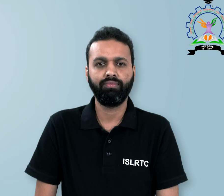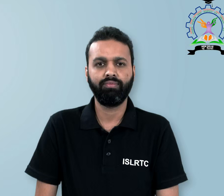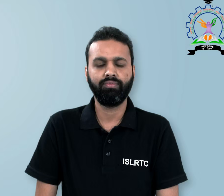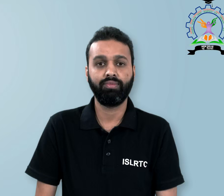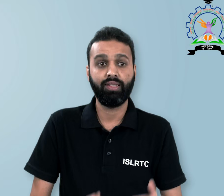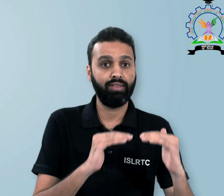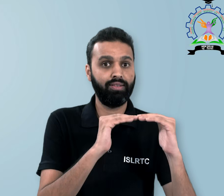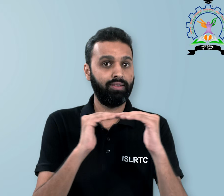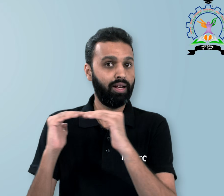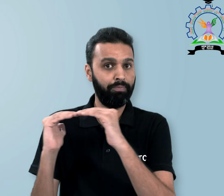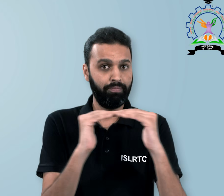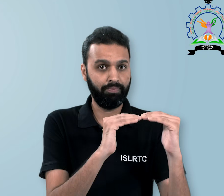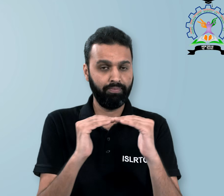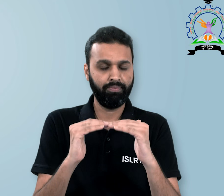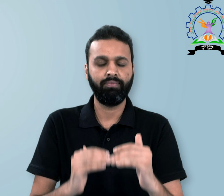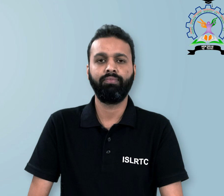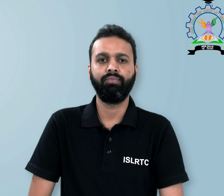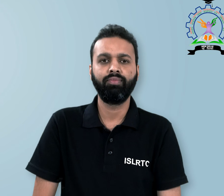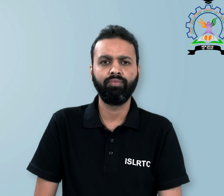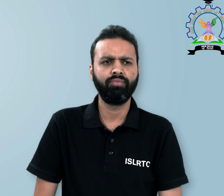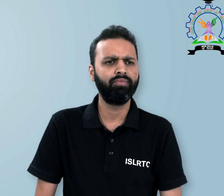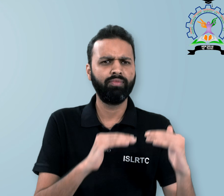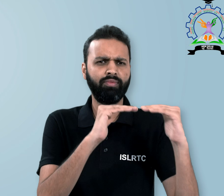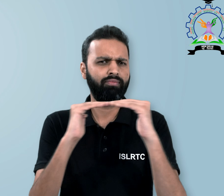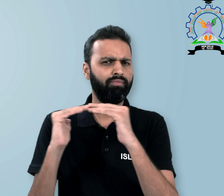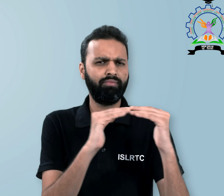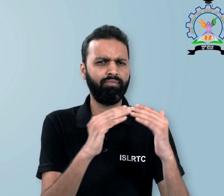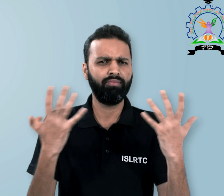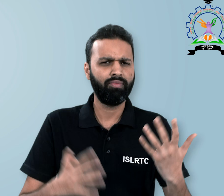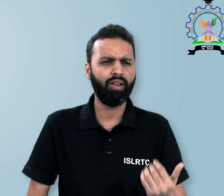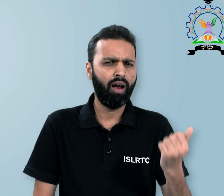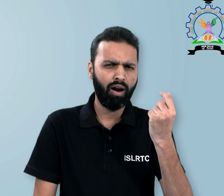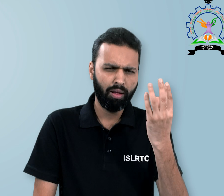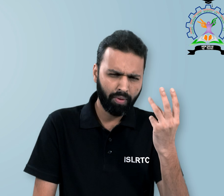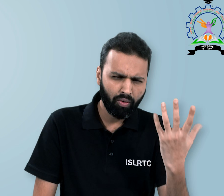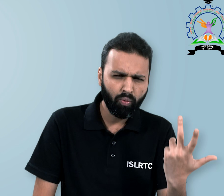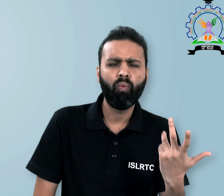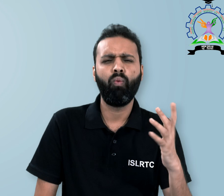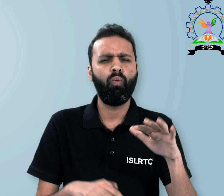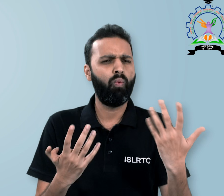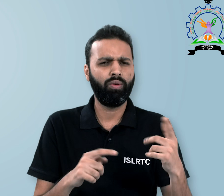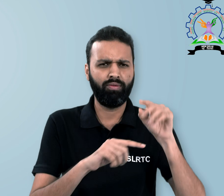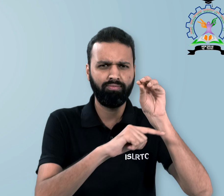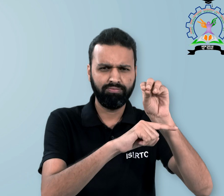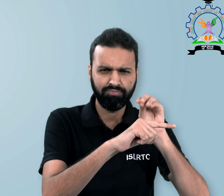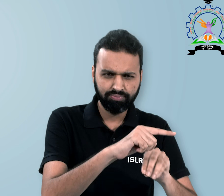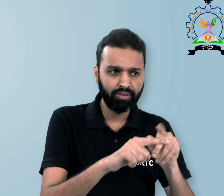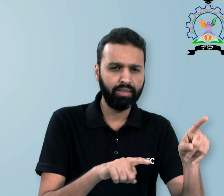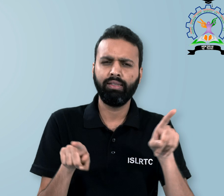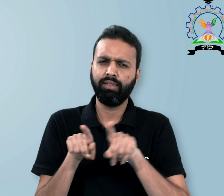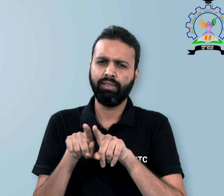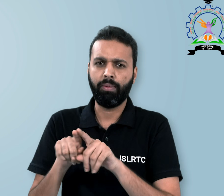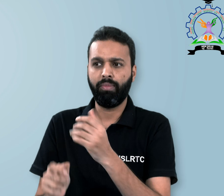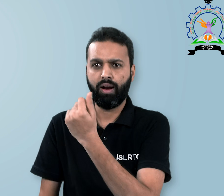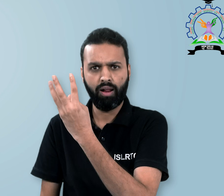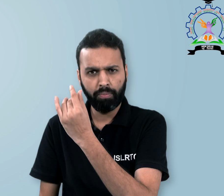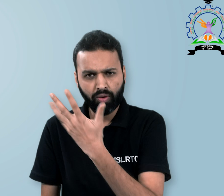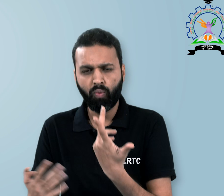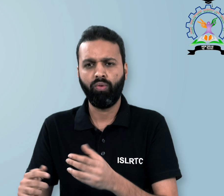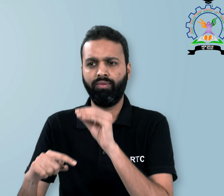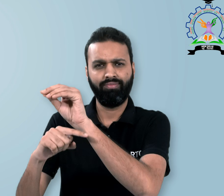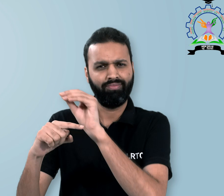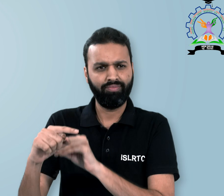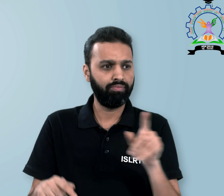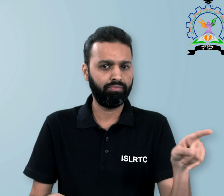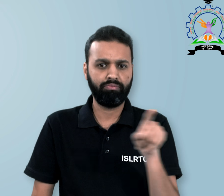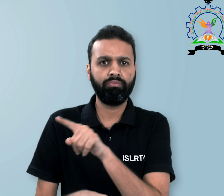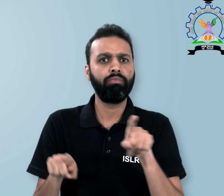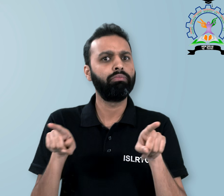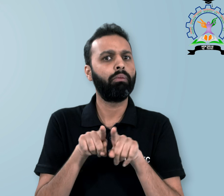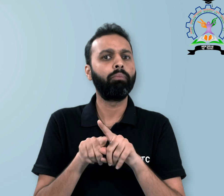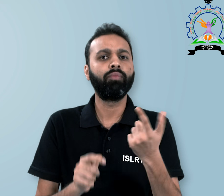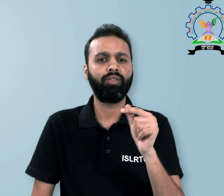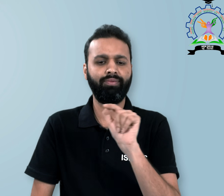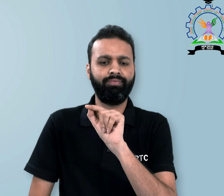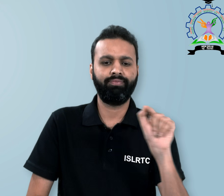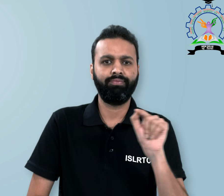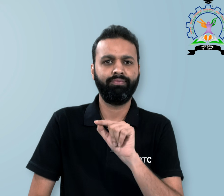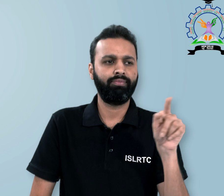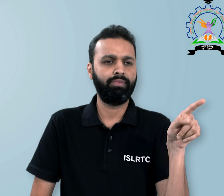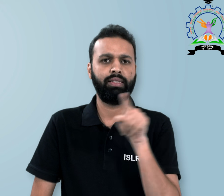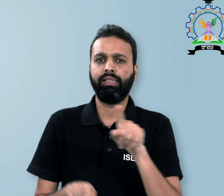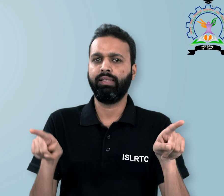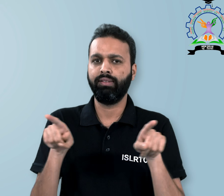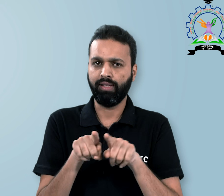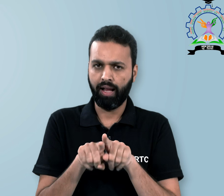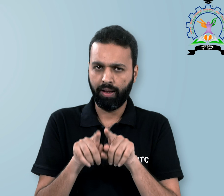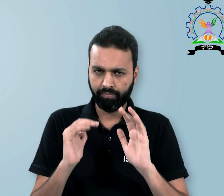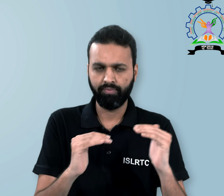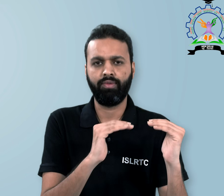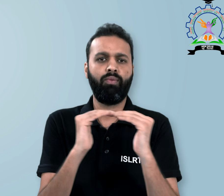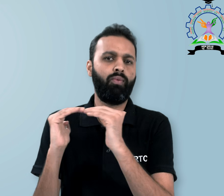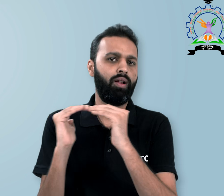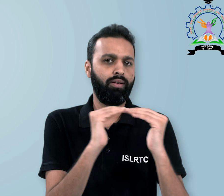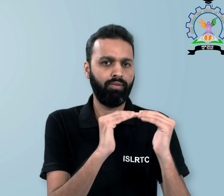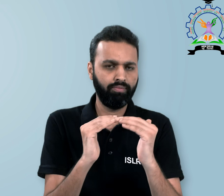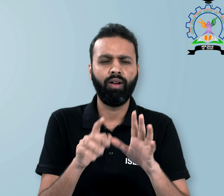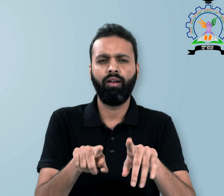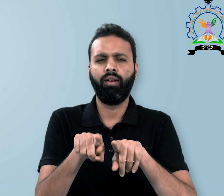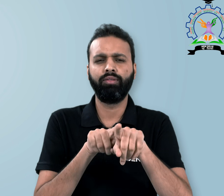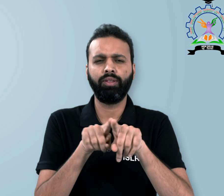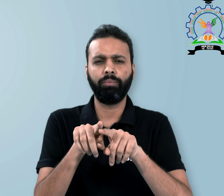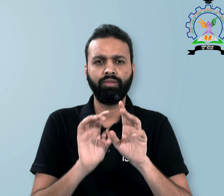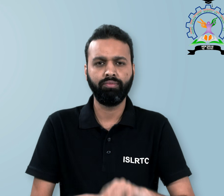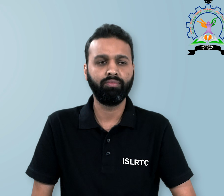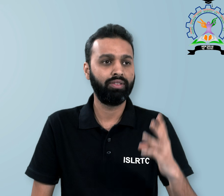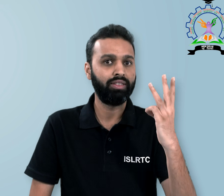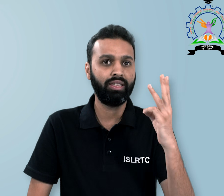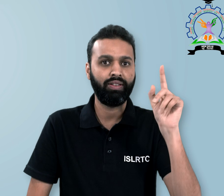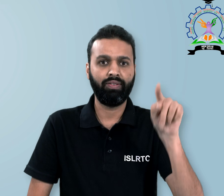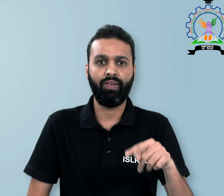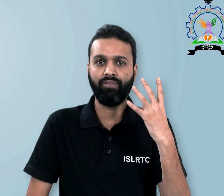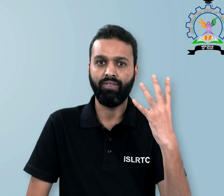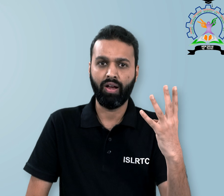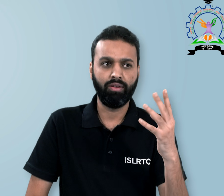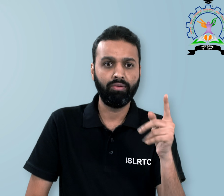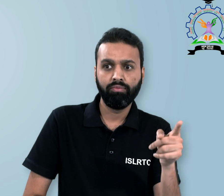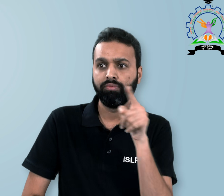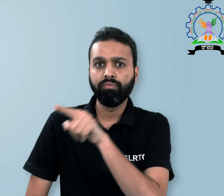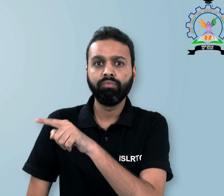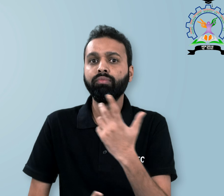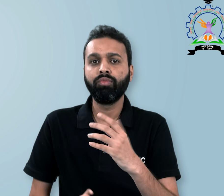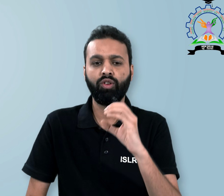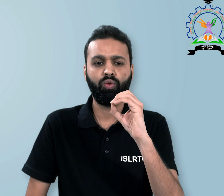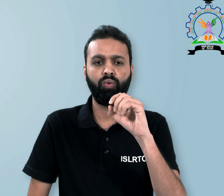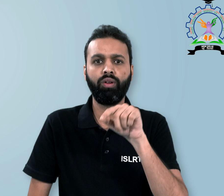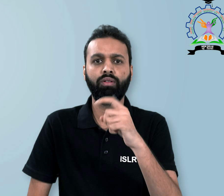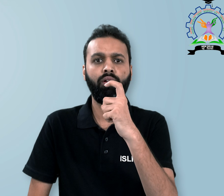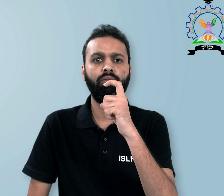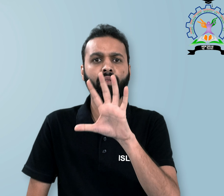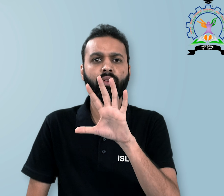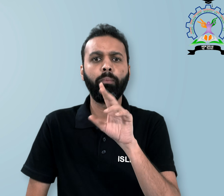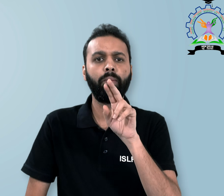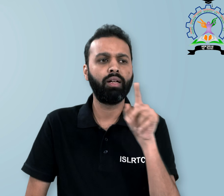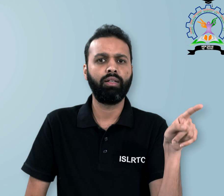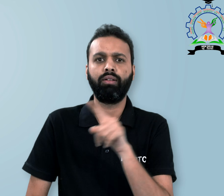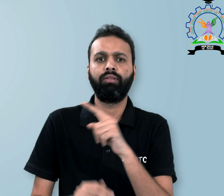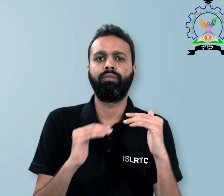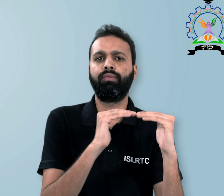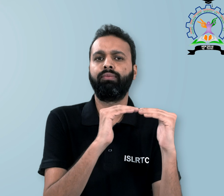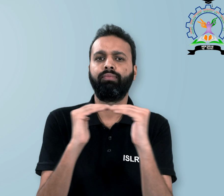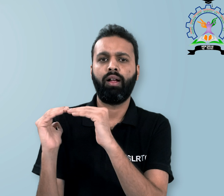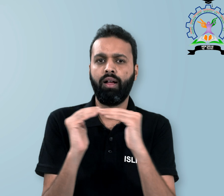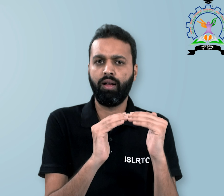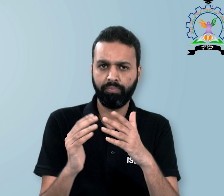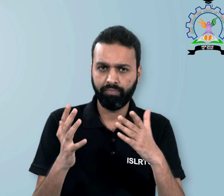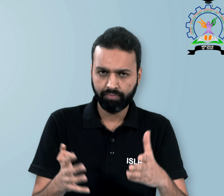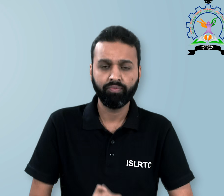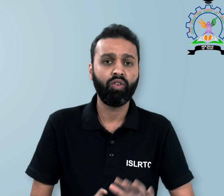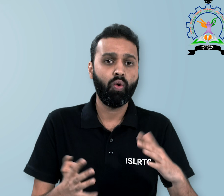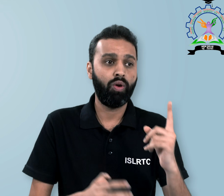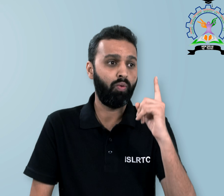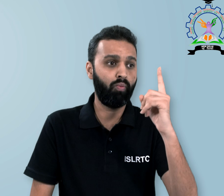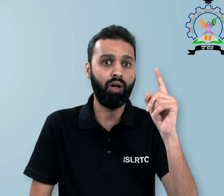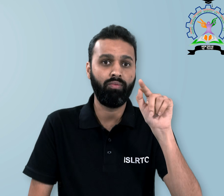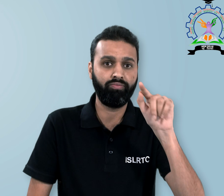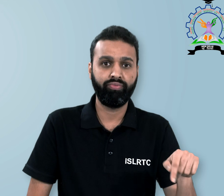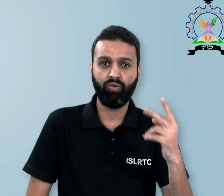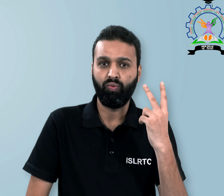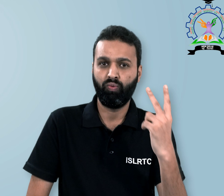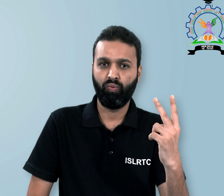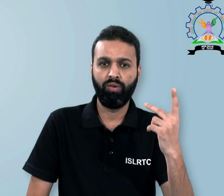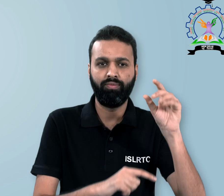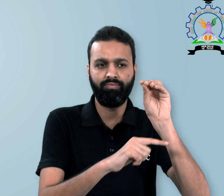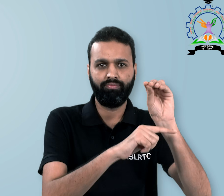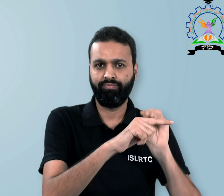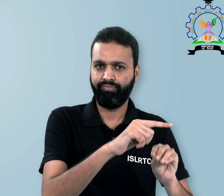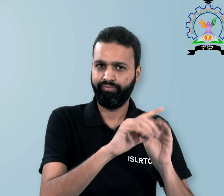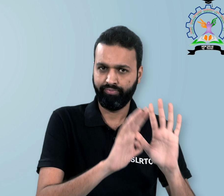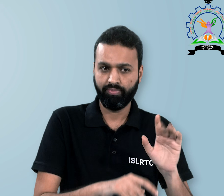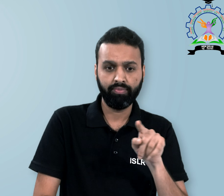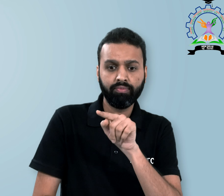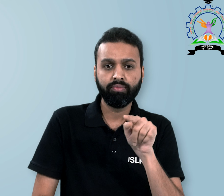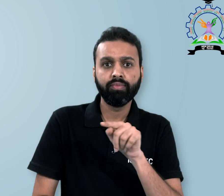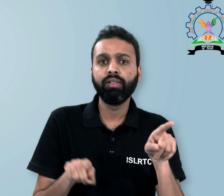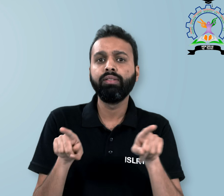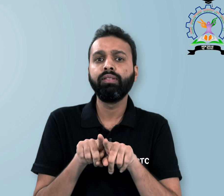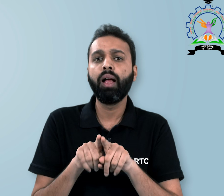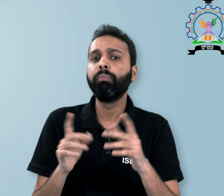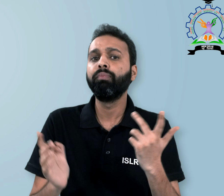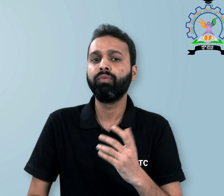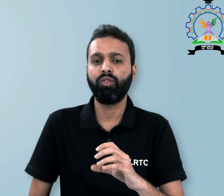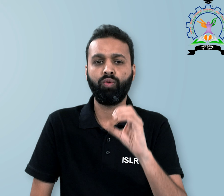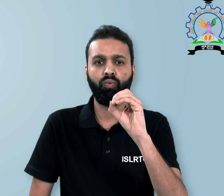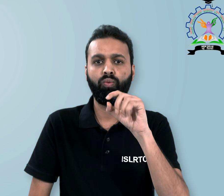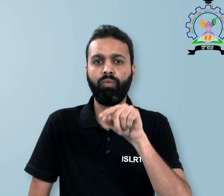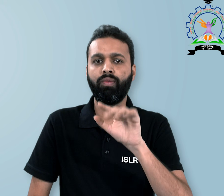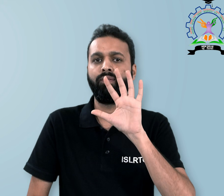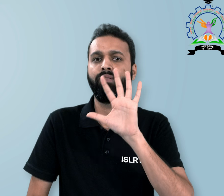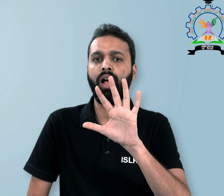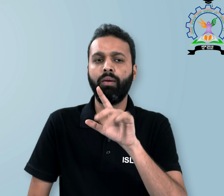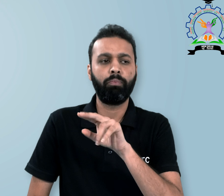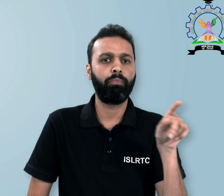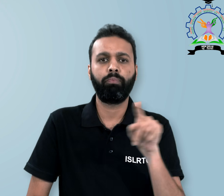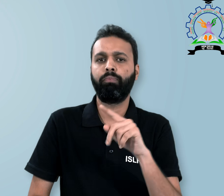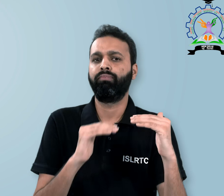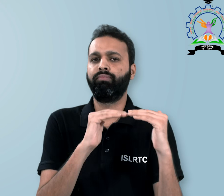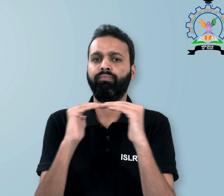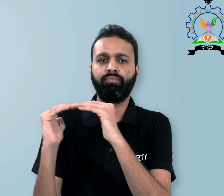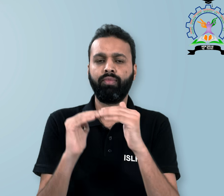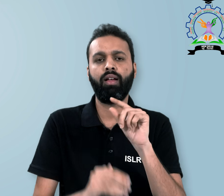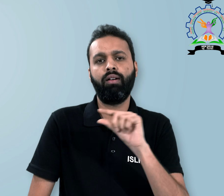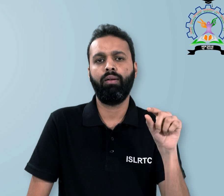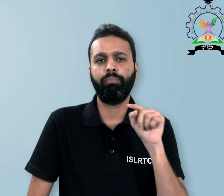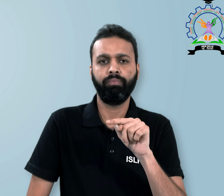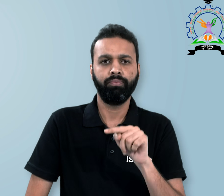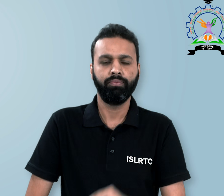Equivalence Equivalence is the condition where numbers, fractions, and equations are equal in value. For example, 3/4 and 0.75 are equivalent or 1/2 and 0.5 are equivalent, because they represent the same numerical value.